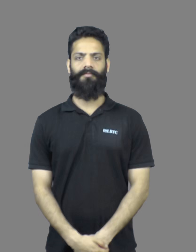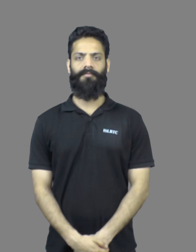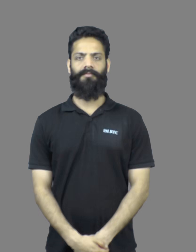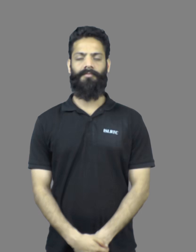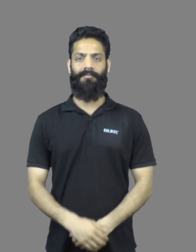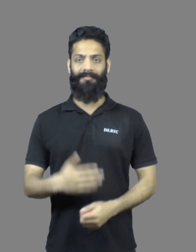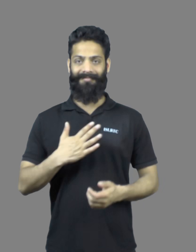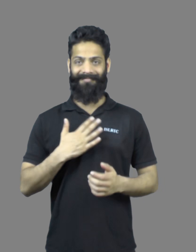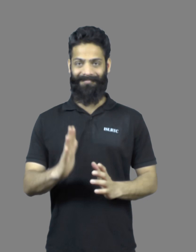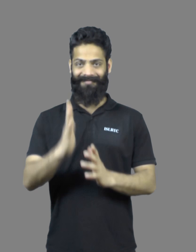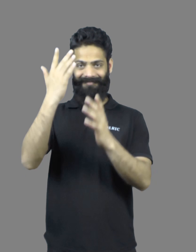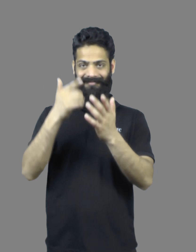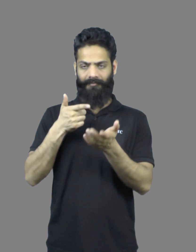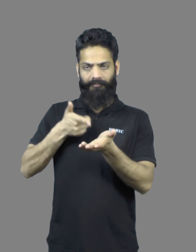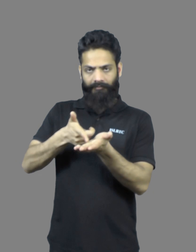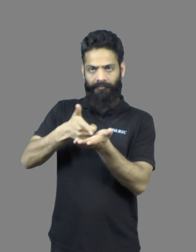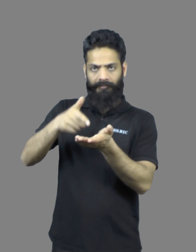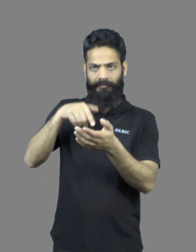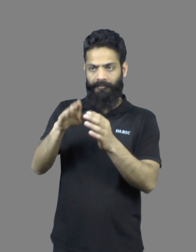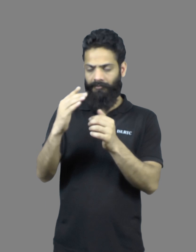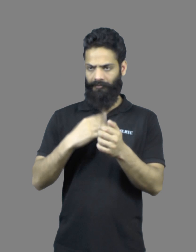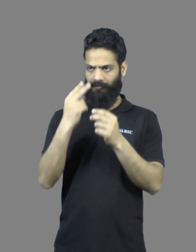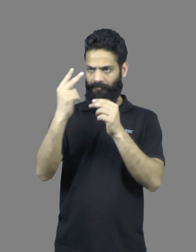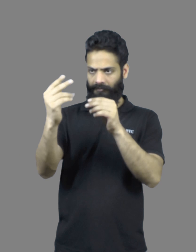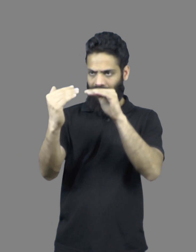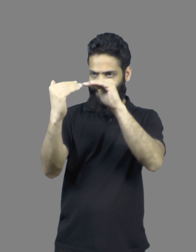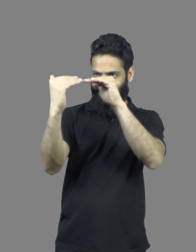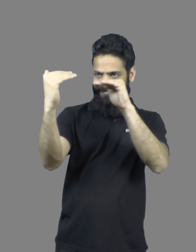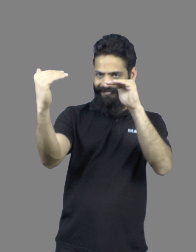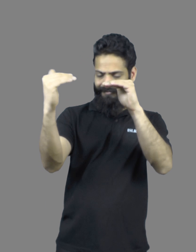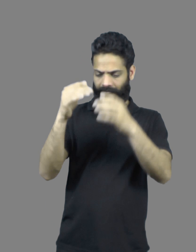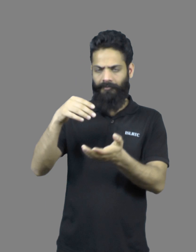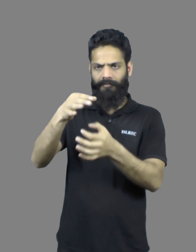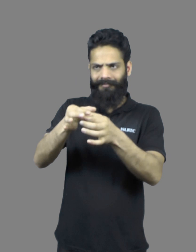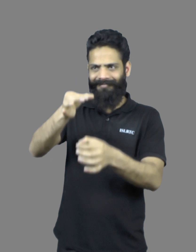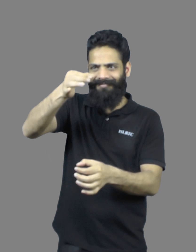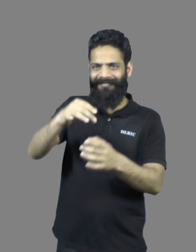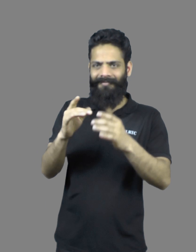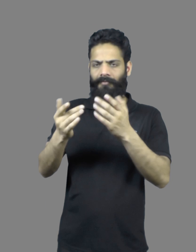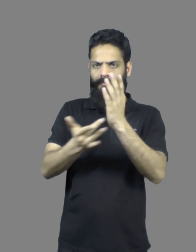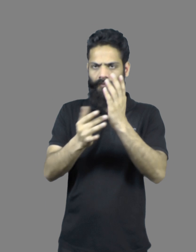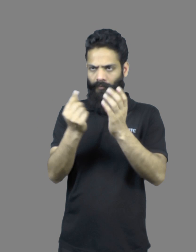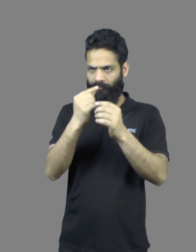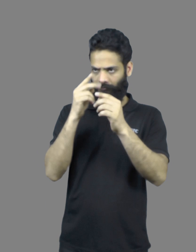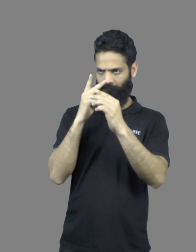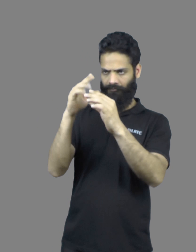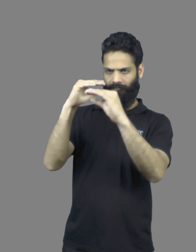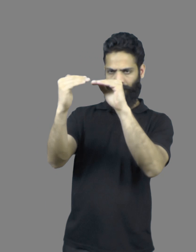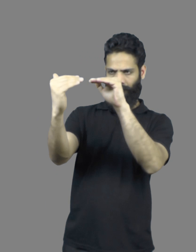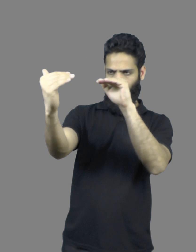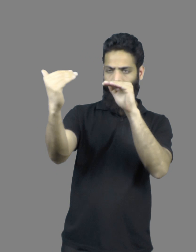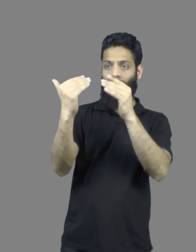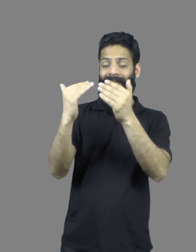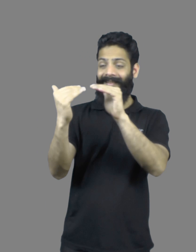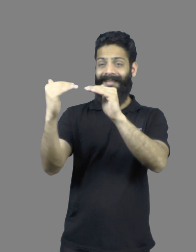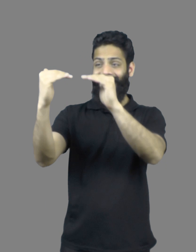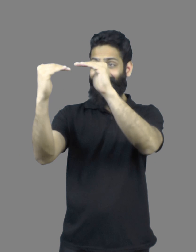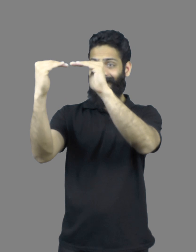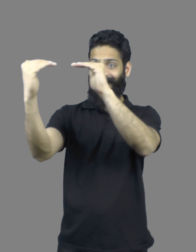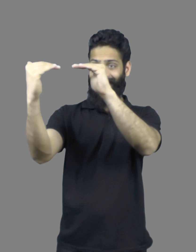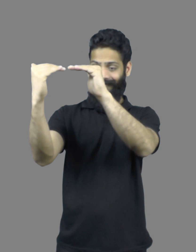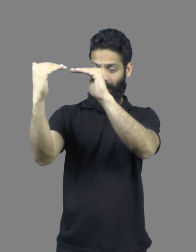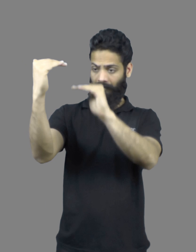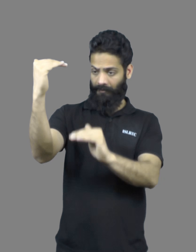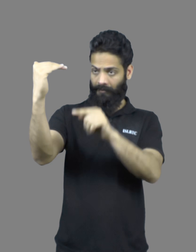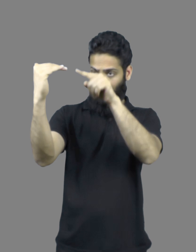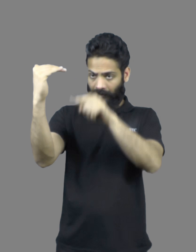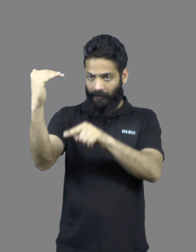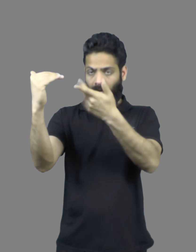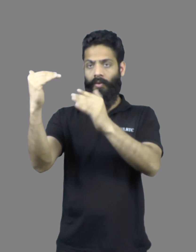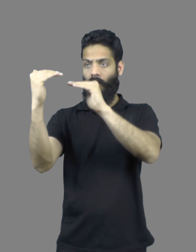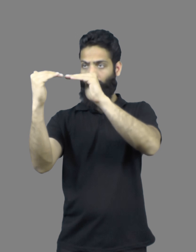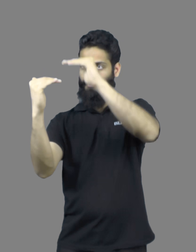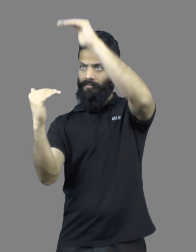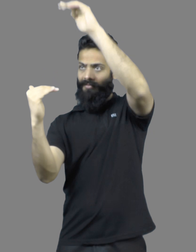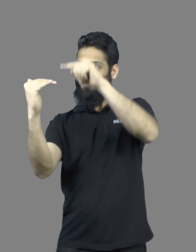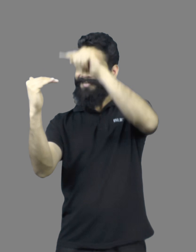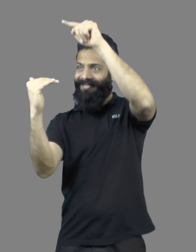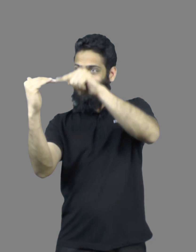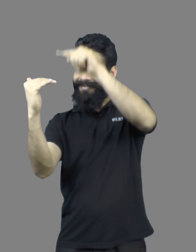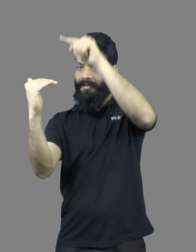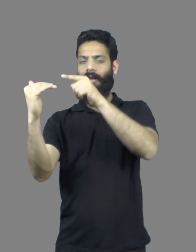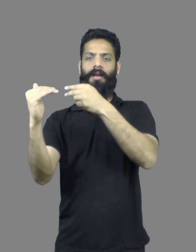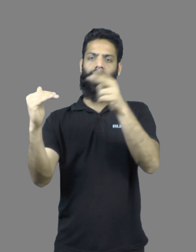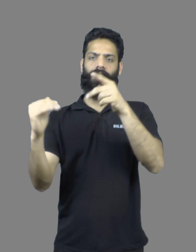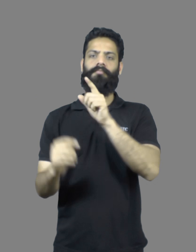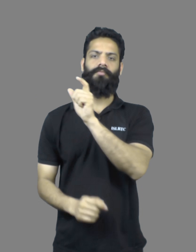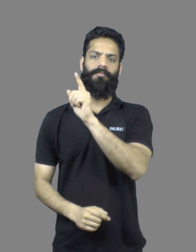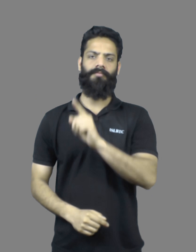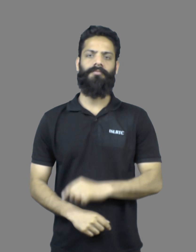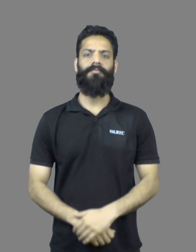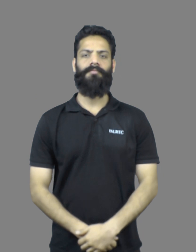Elevation